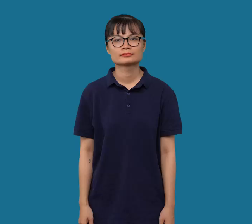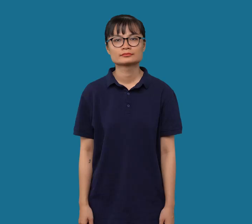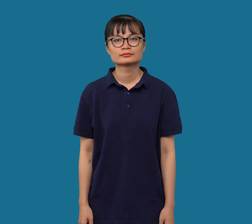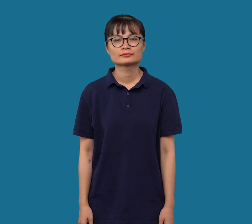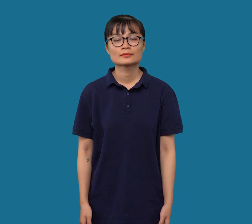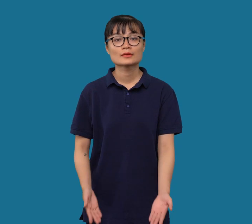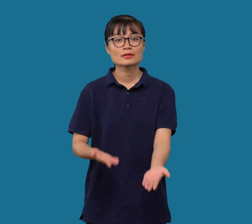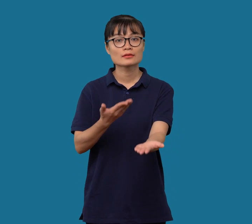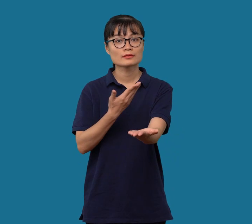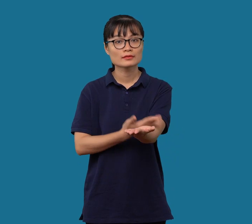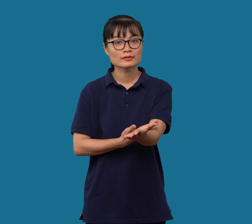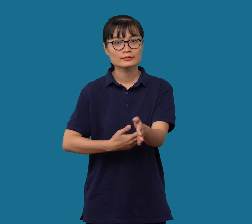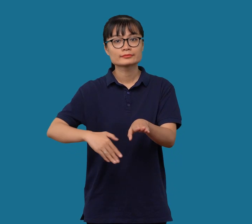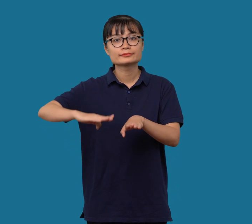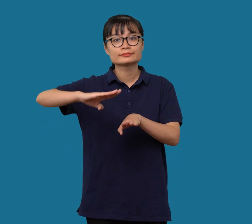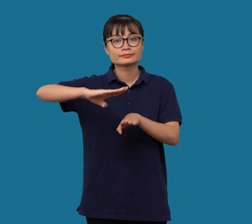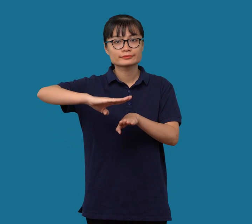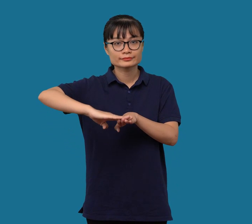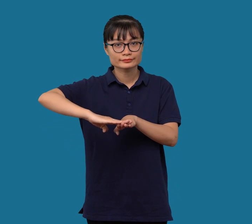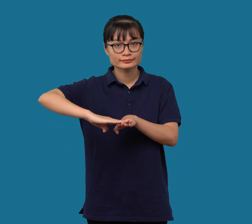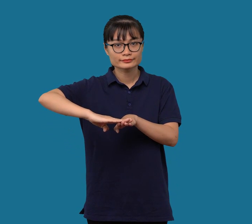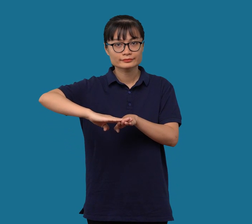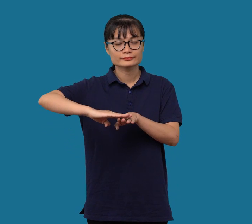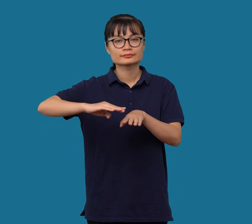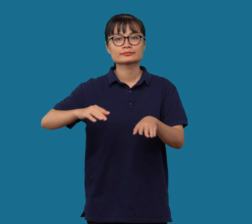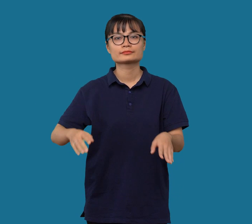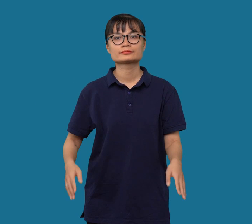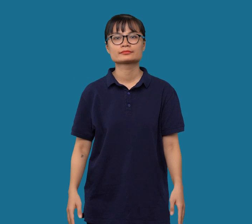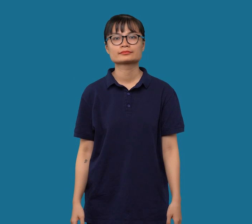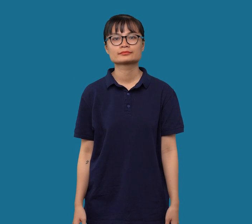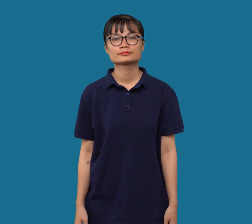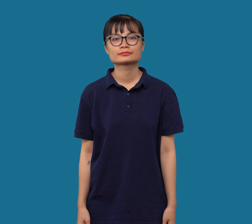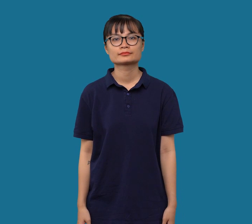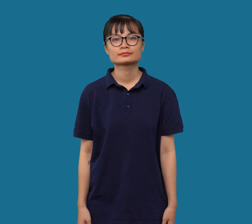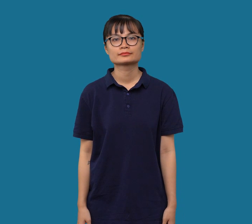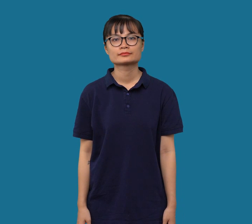nhãn vở